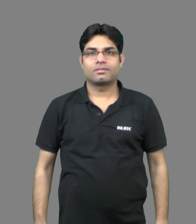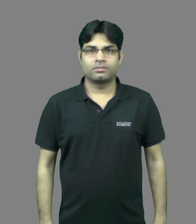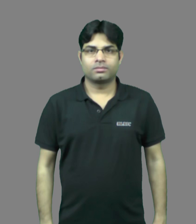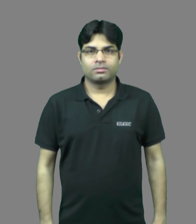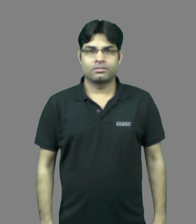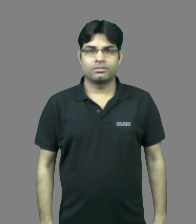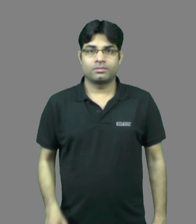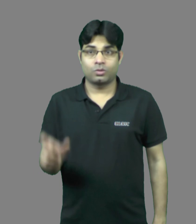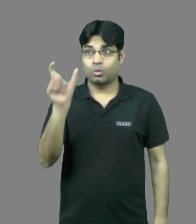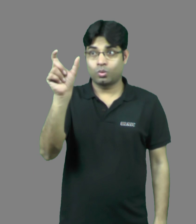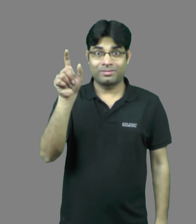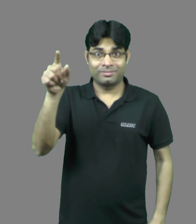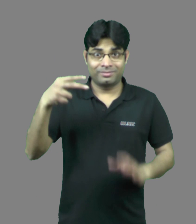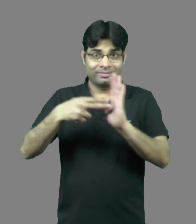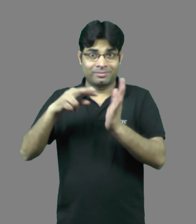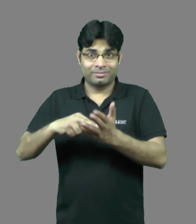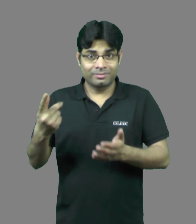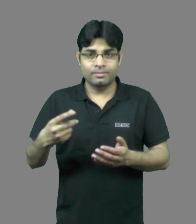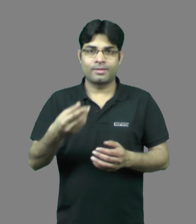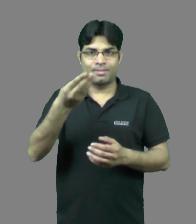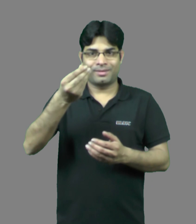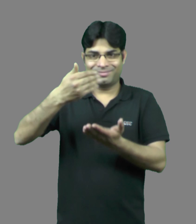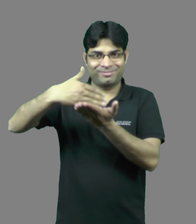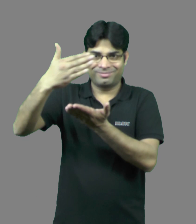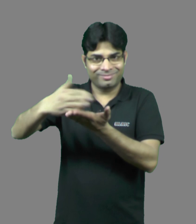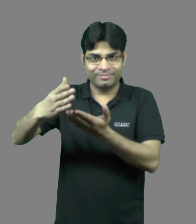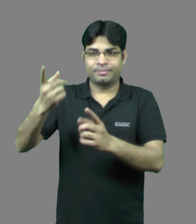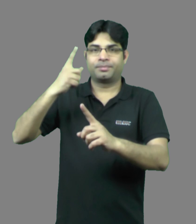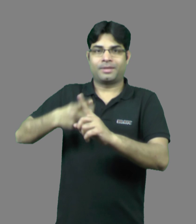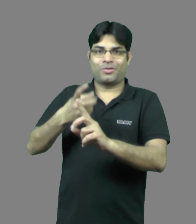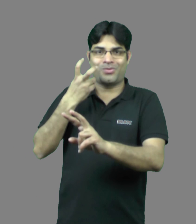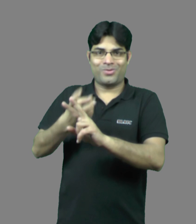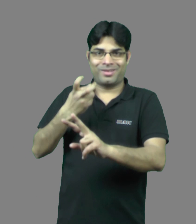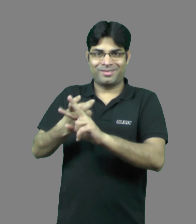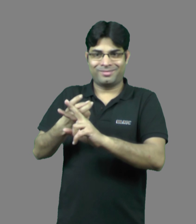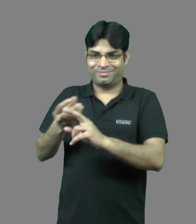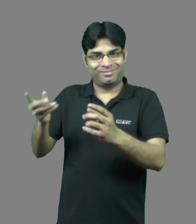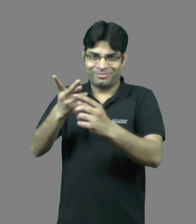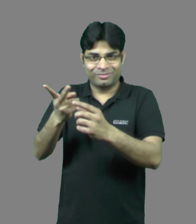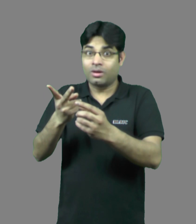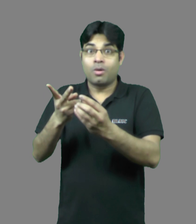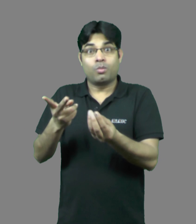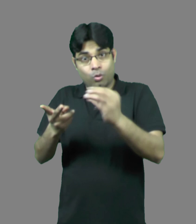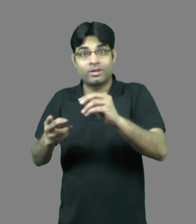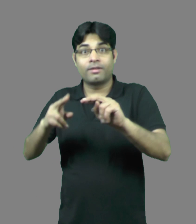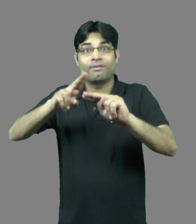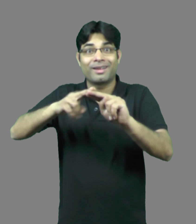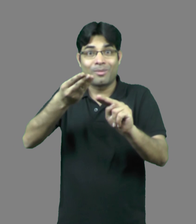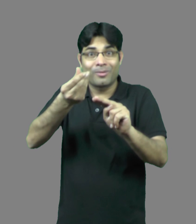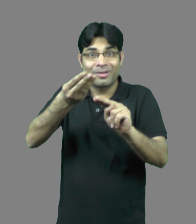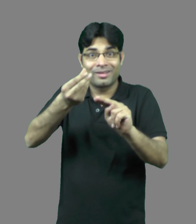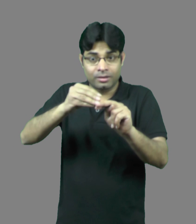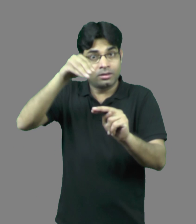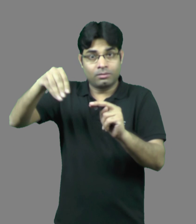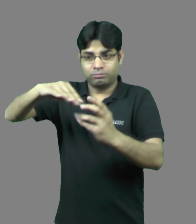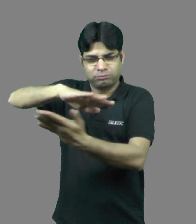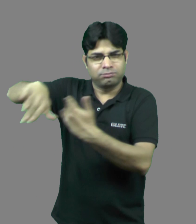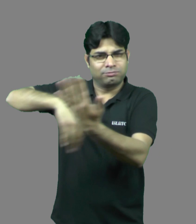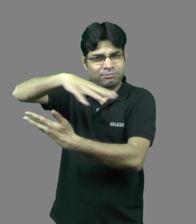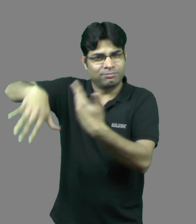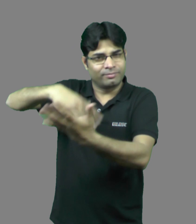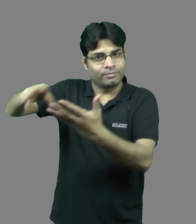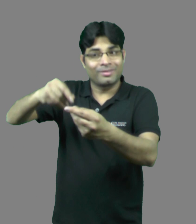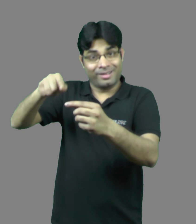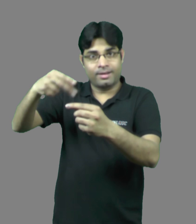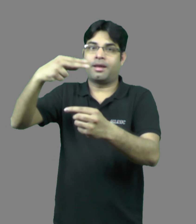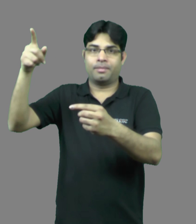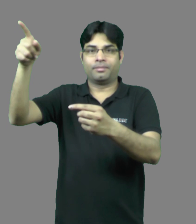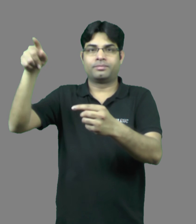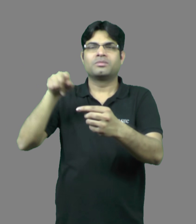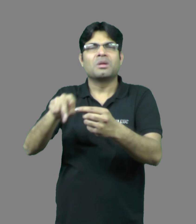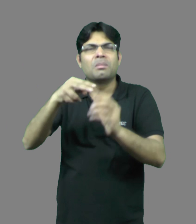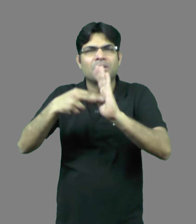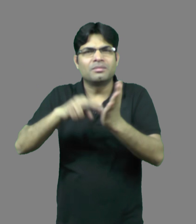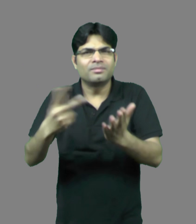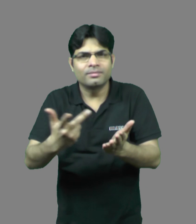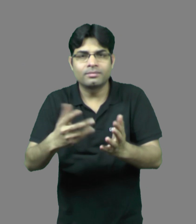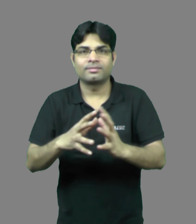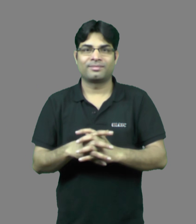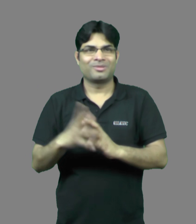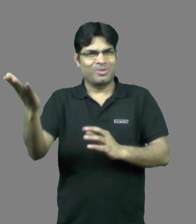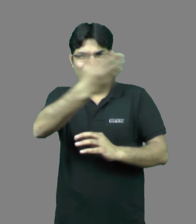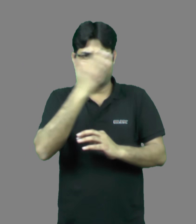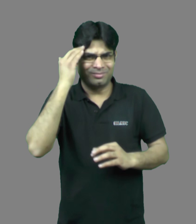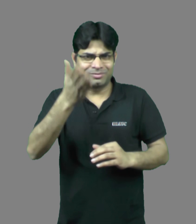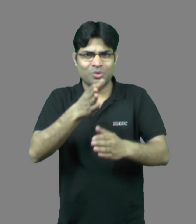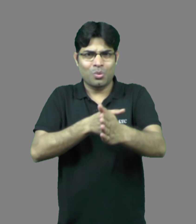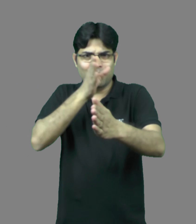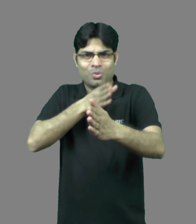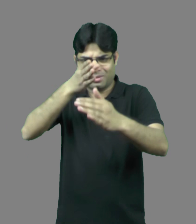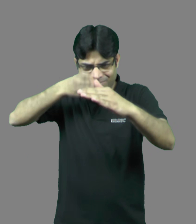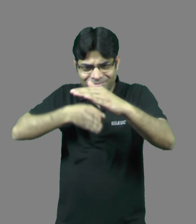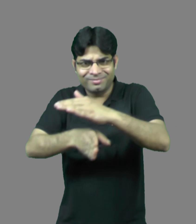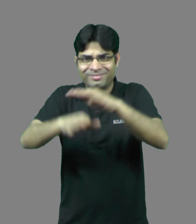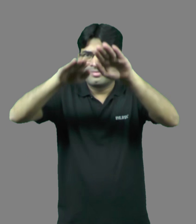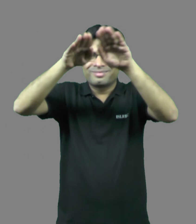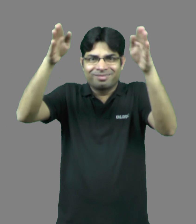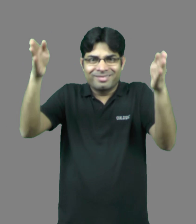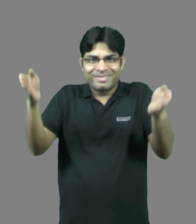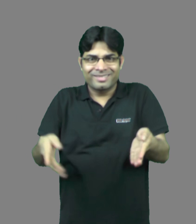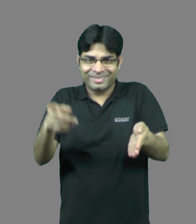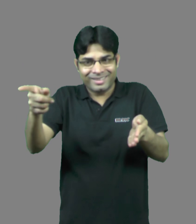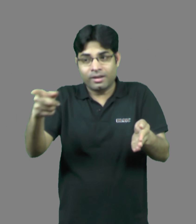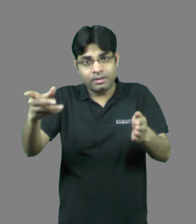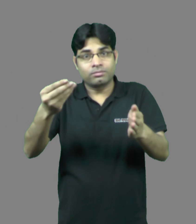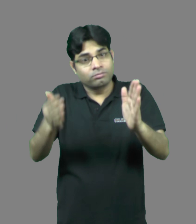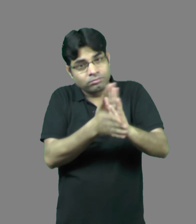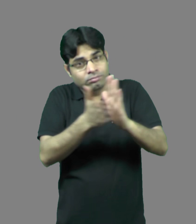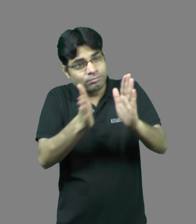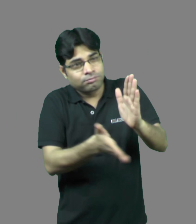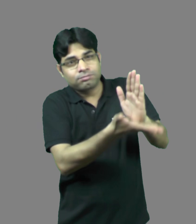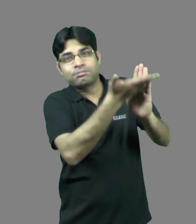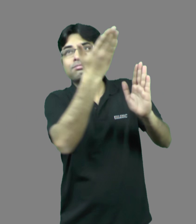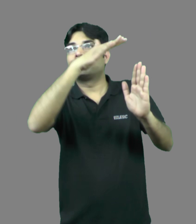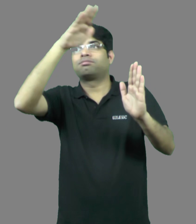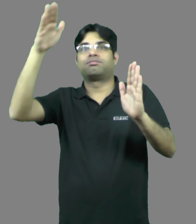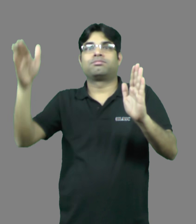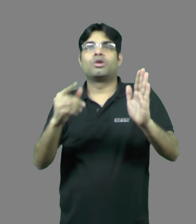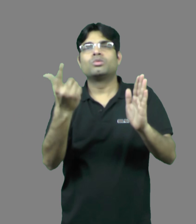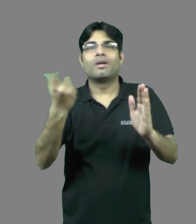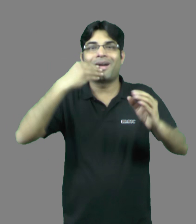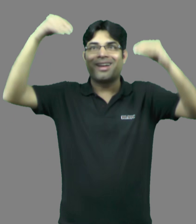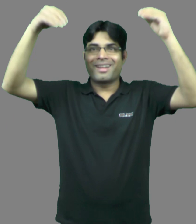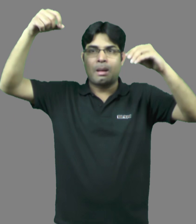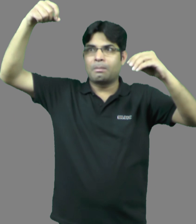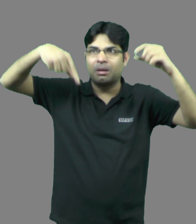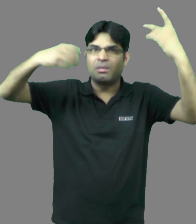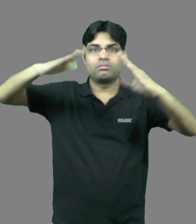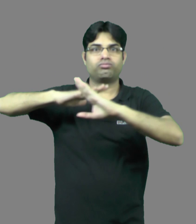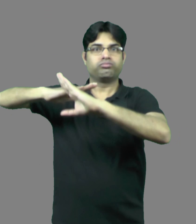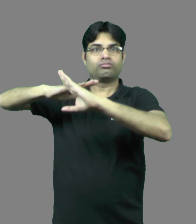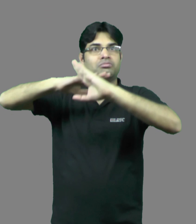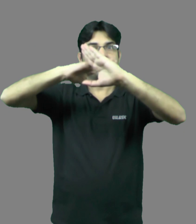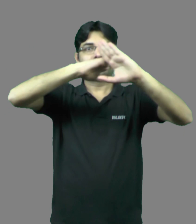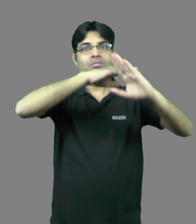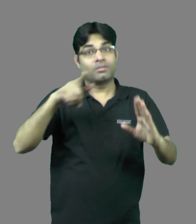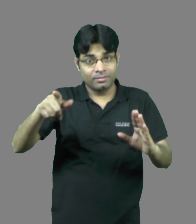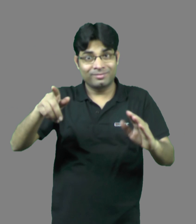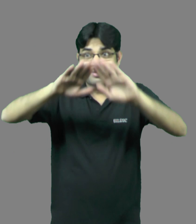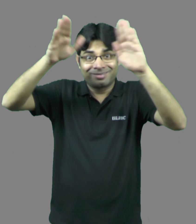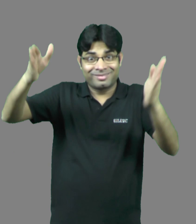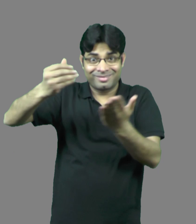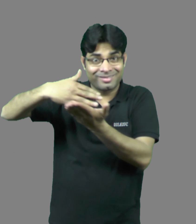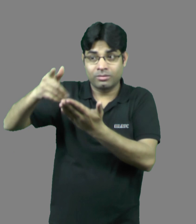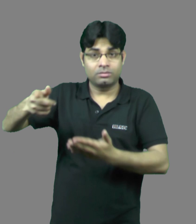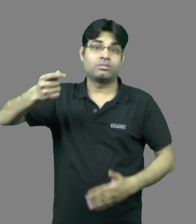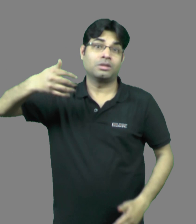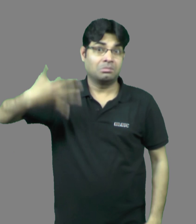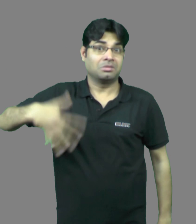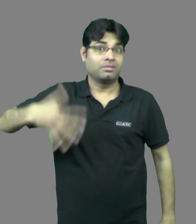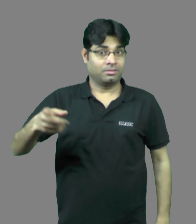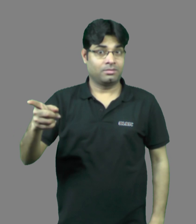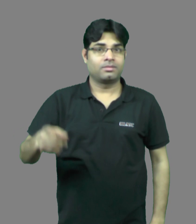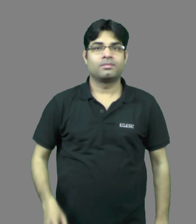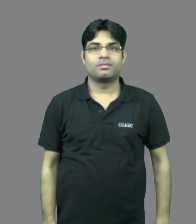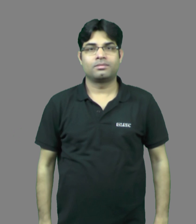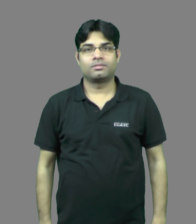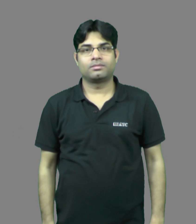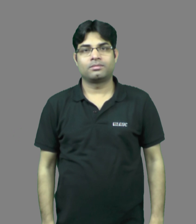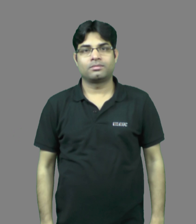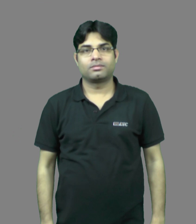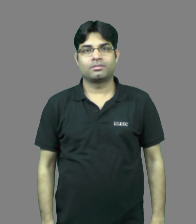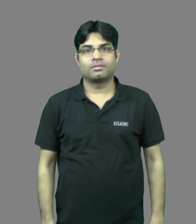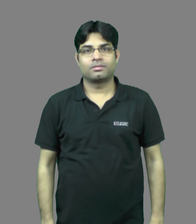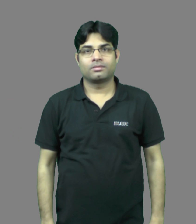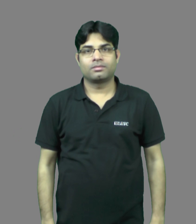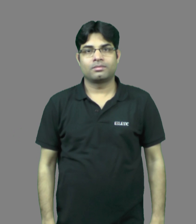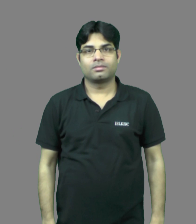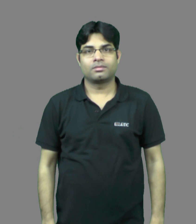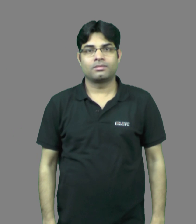Fibre Reinforced Concrete